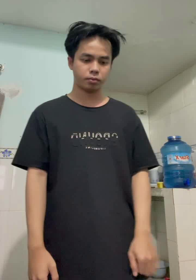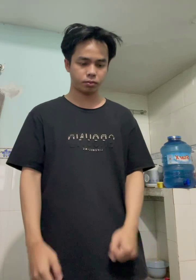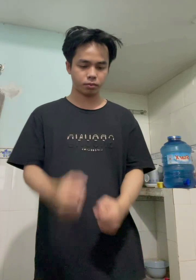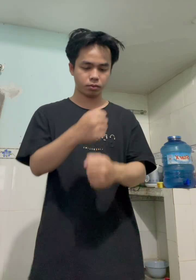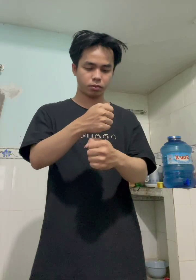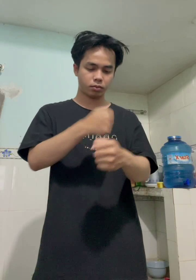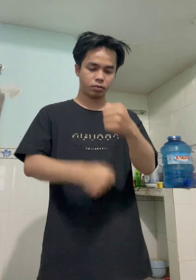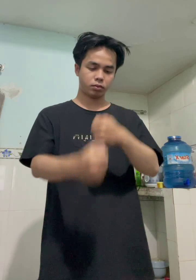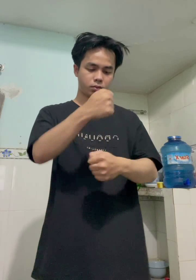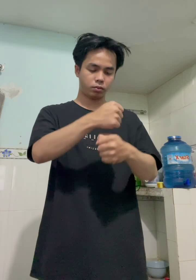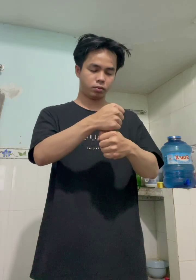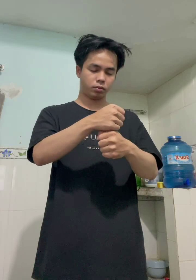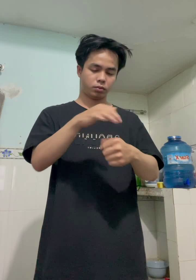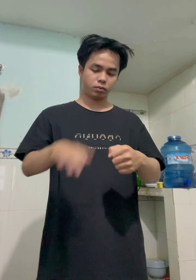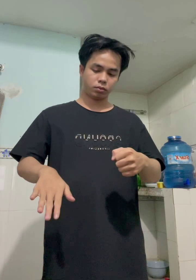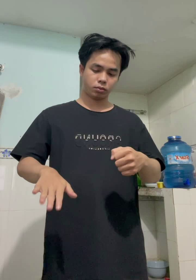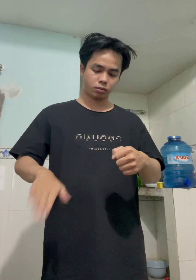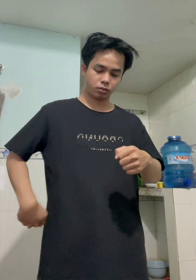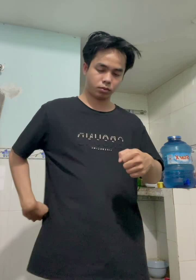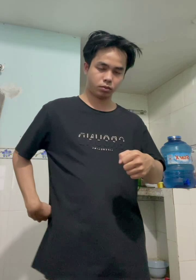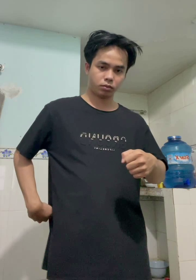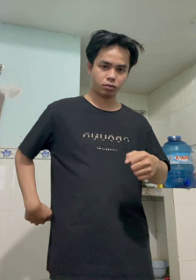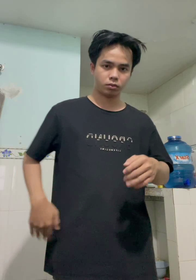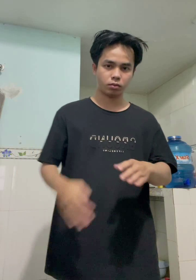nam sau